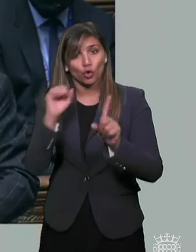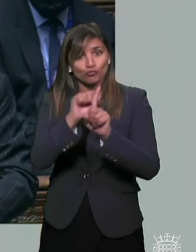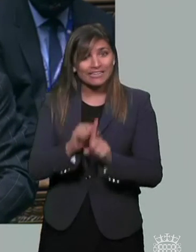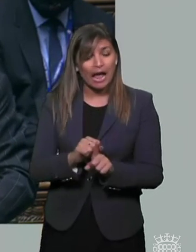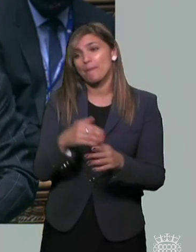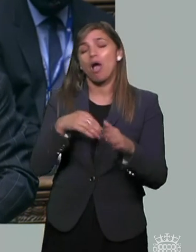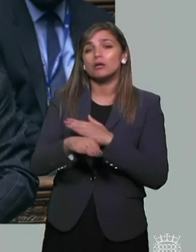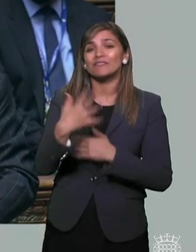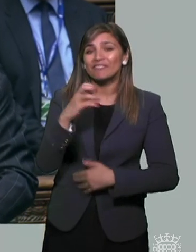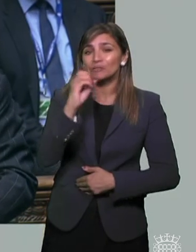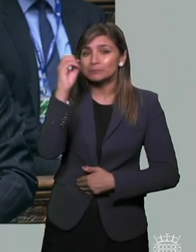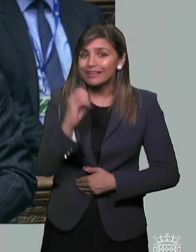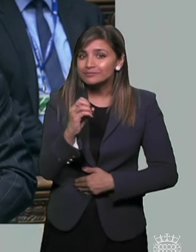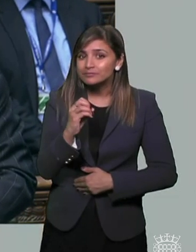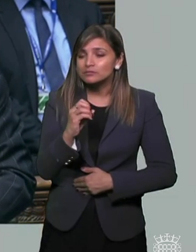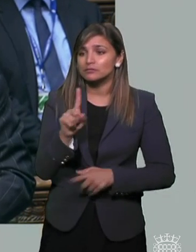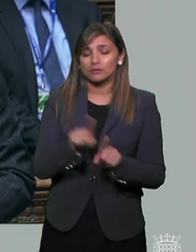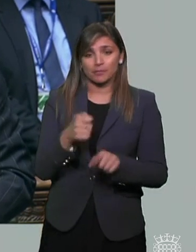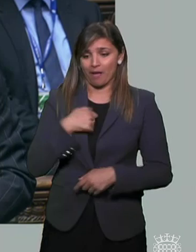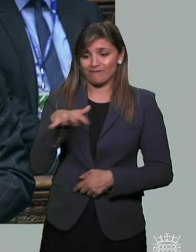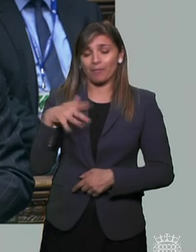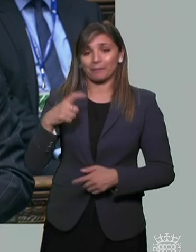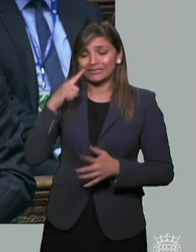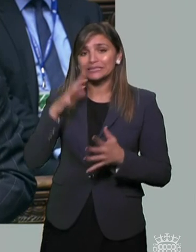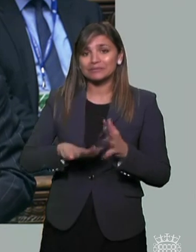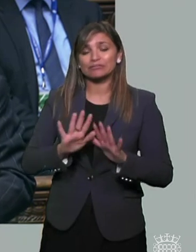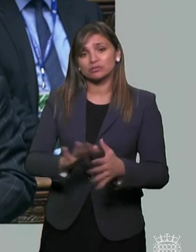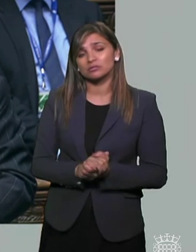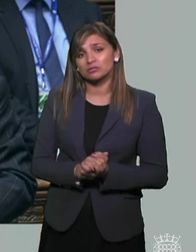As the Prime Minister knows, that is something that my own family have experienced.